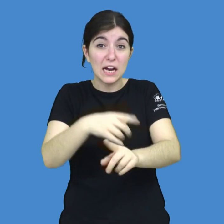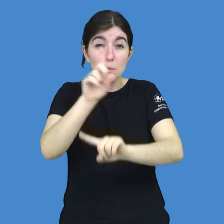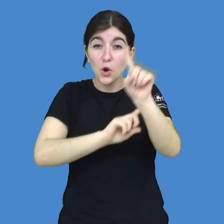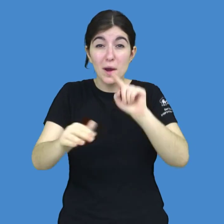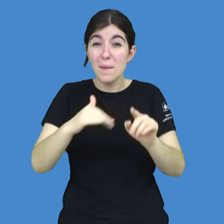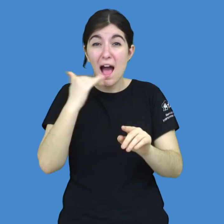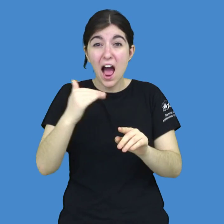problema